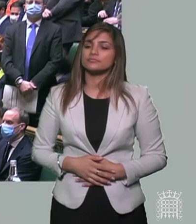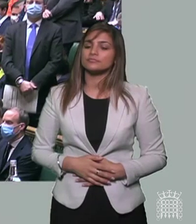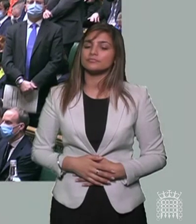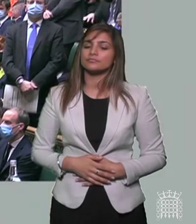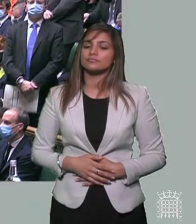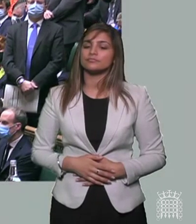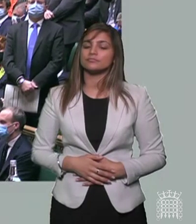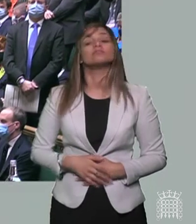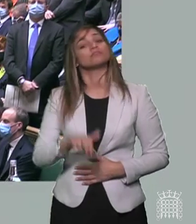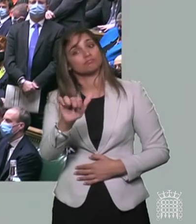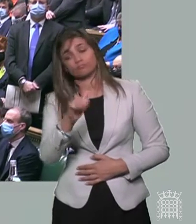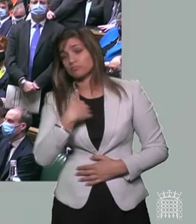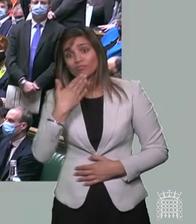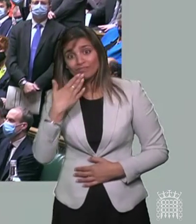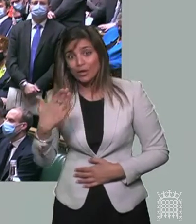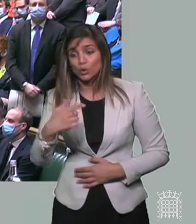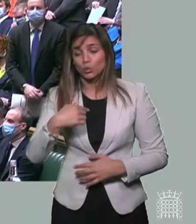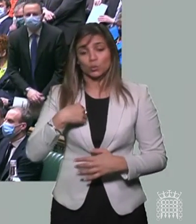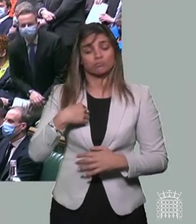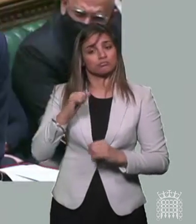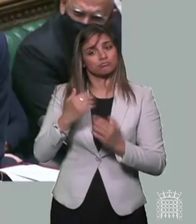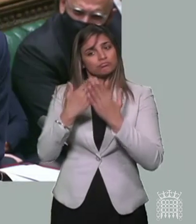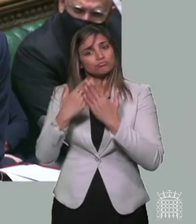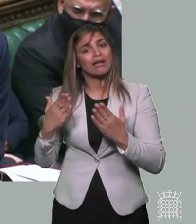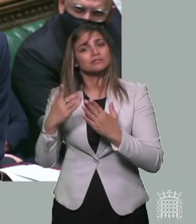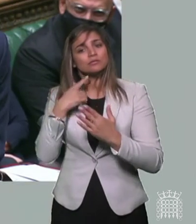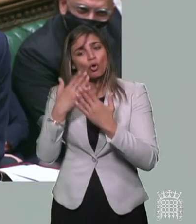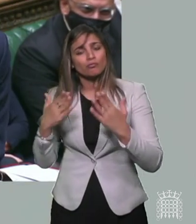We are investing in education up and down the country.